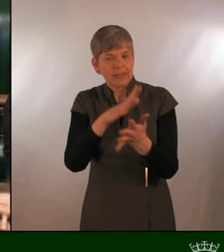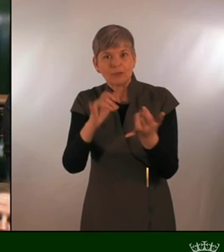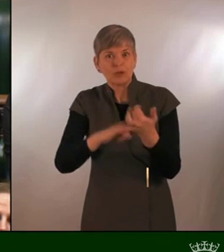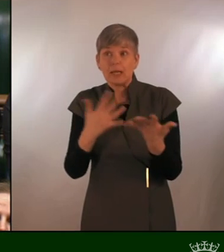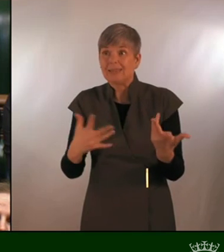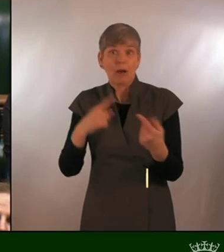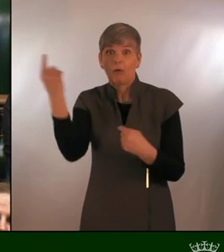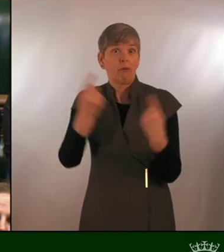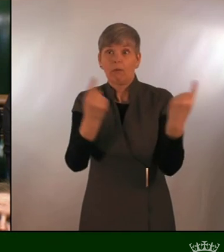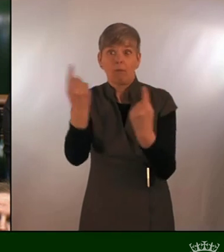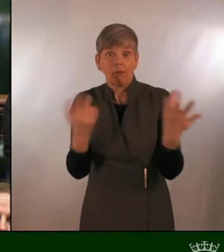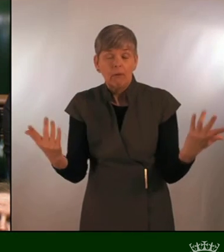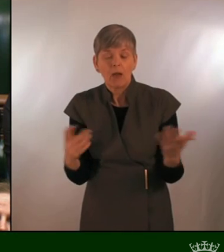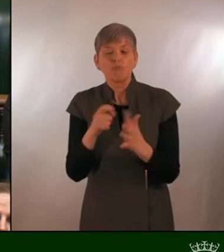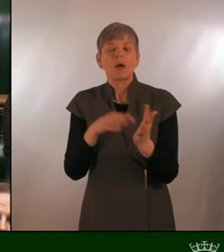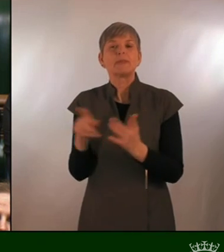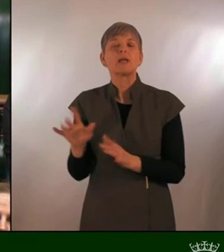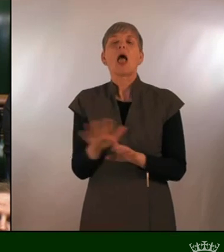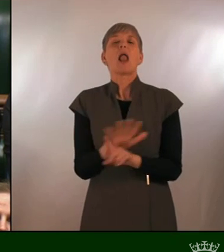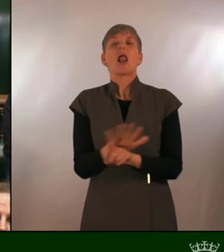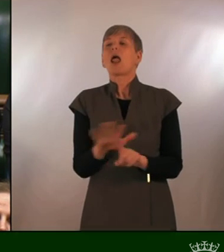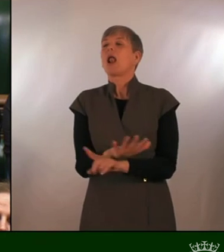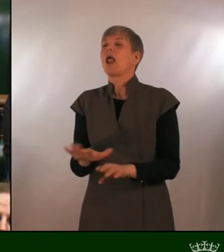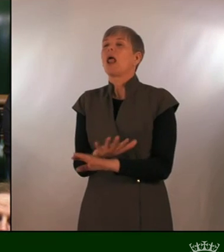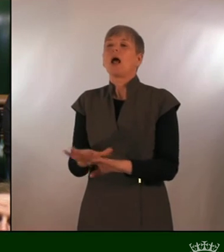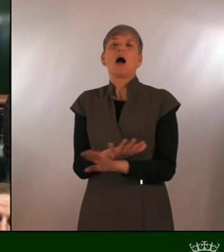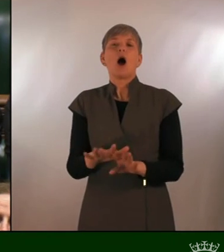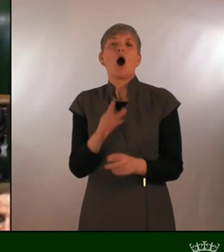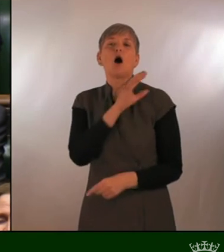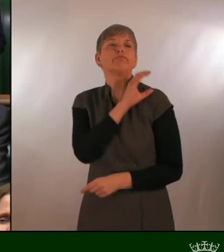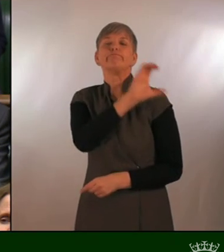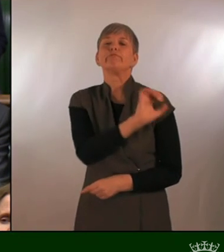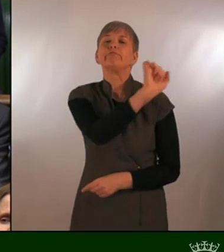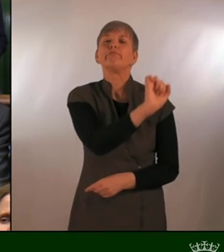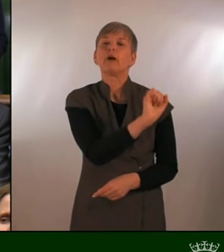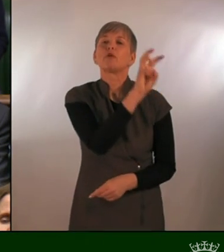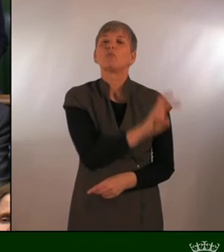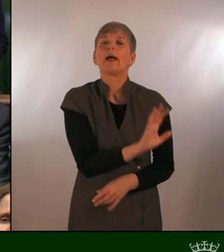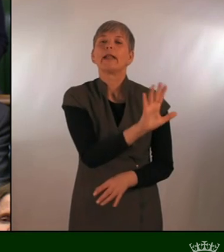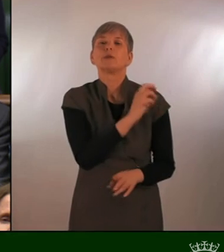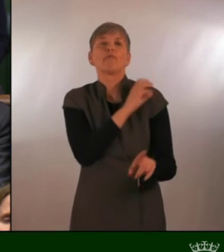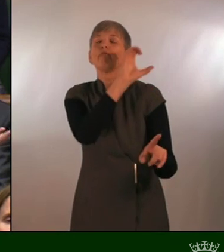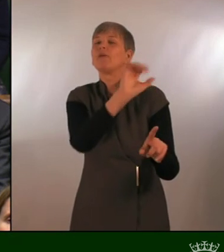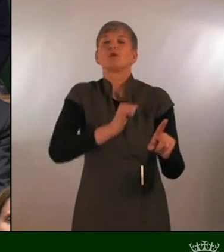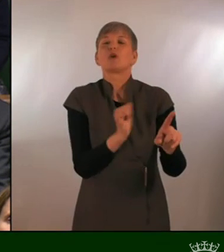The Prime Minister dodges the truth, claiming it is devolved, when visas are clearly an immigration issue for his UK Home Office.